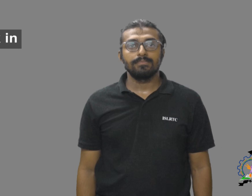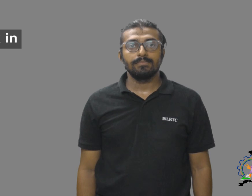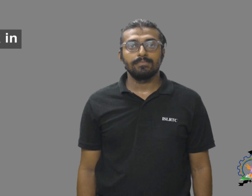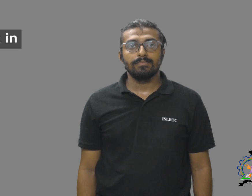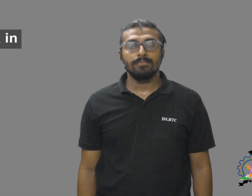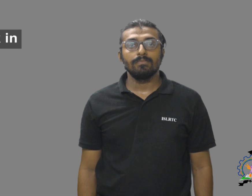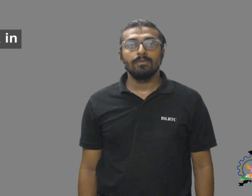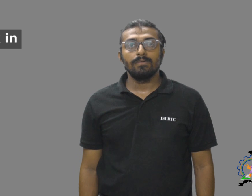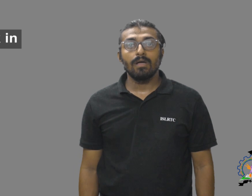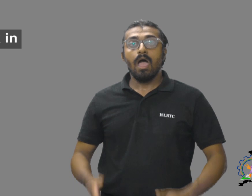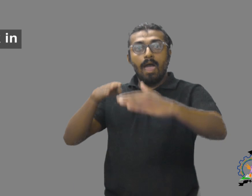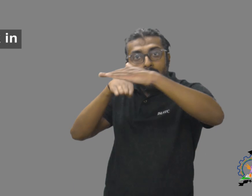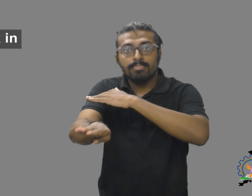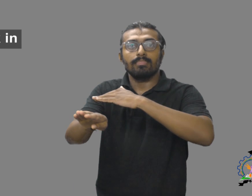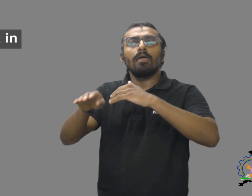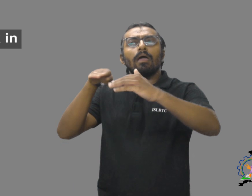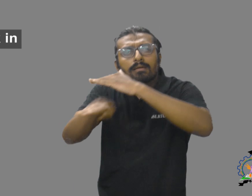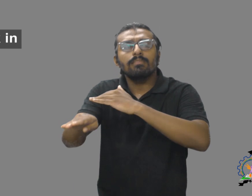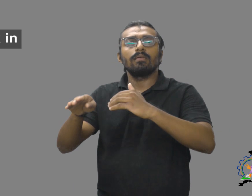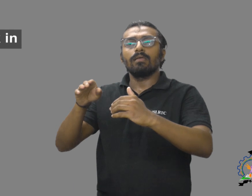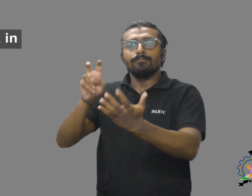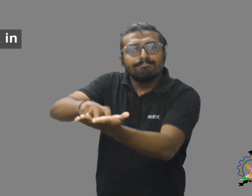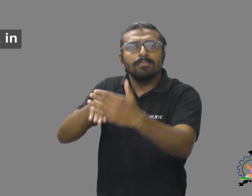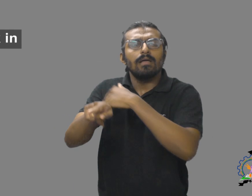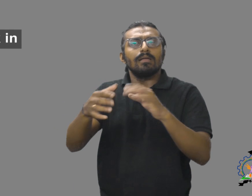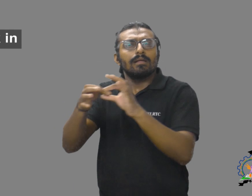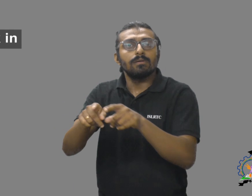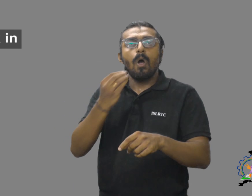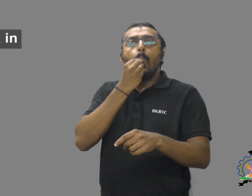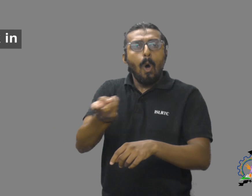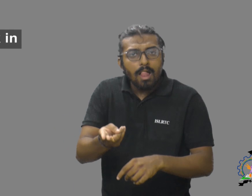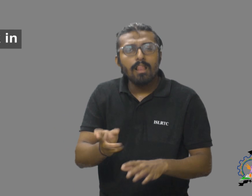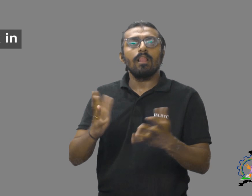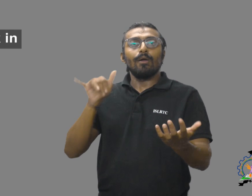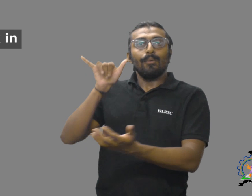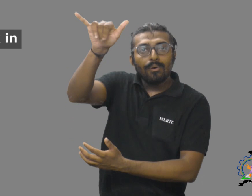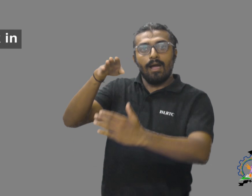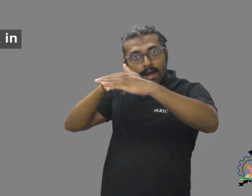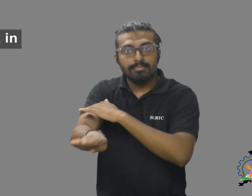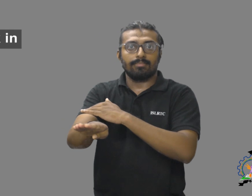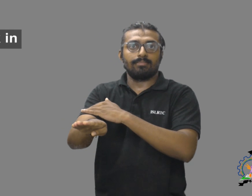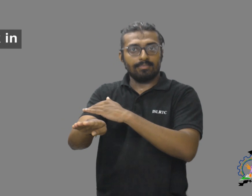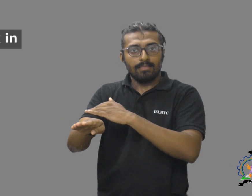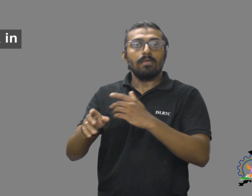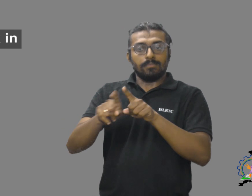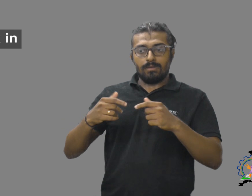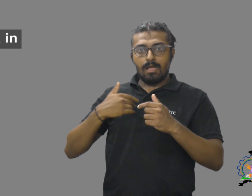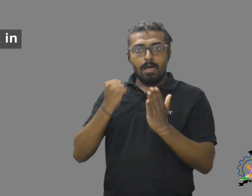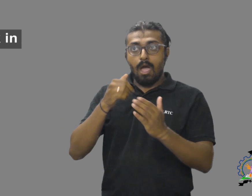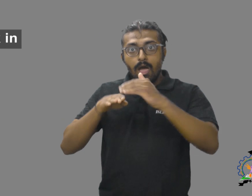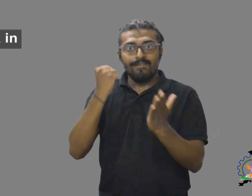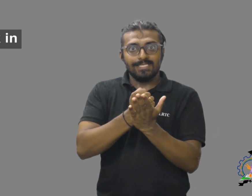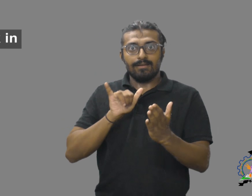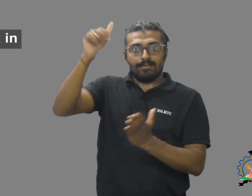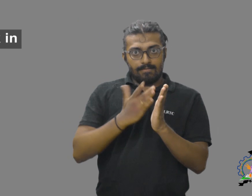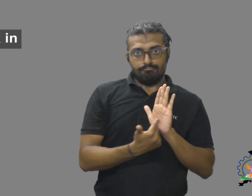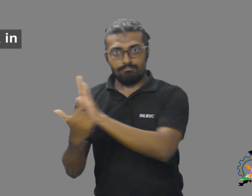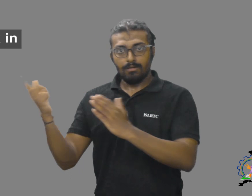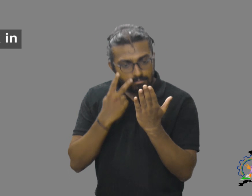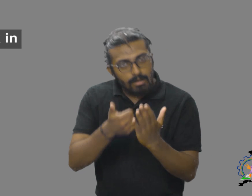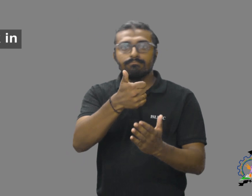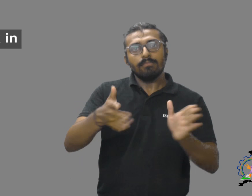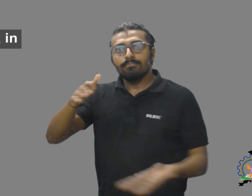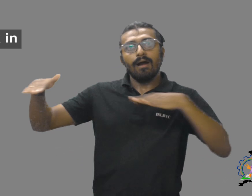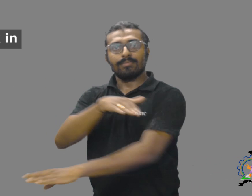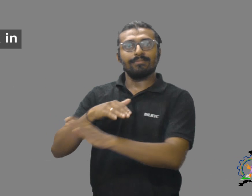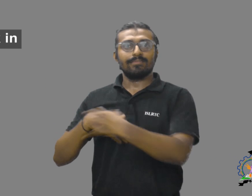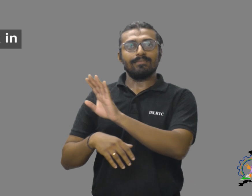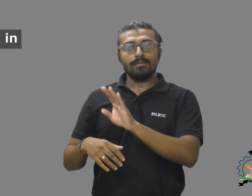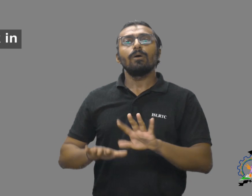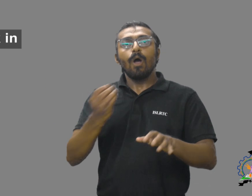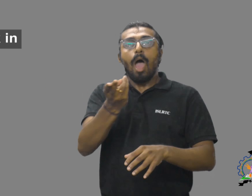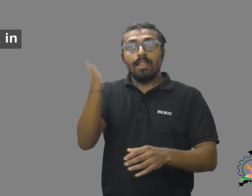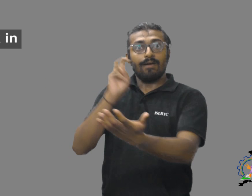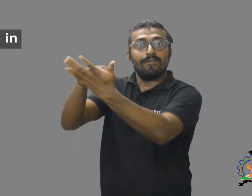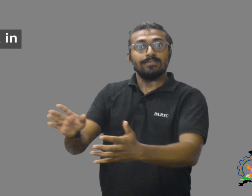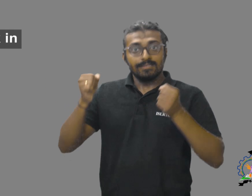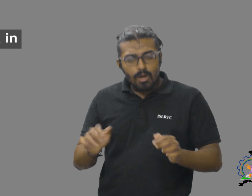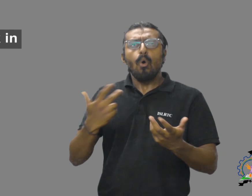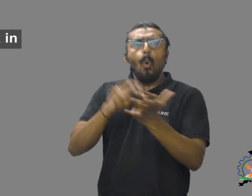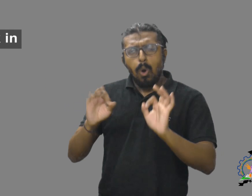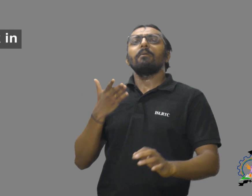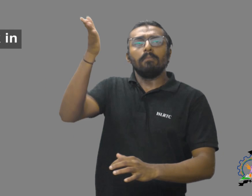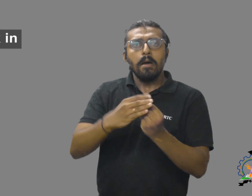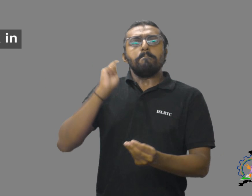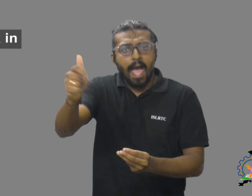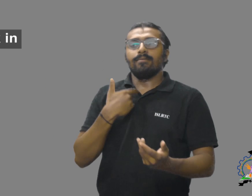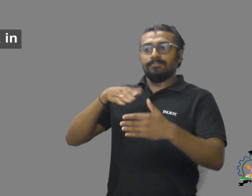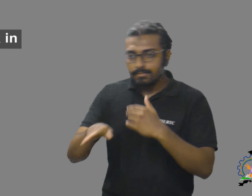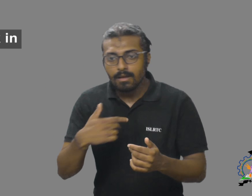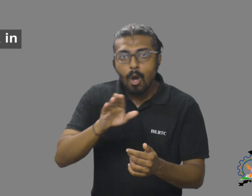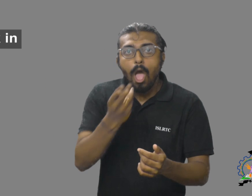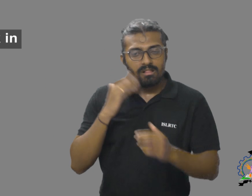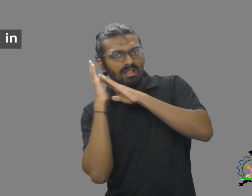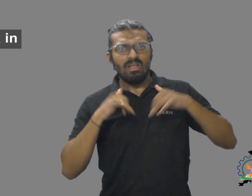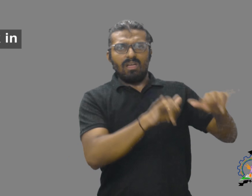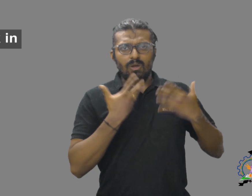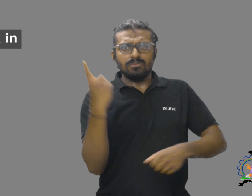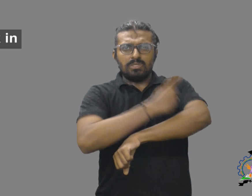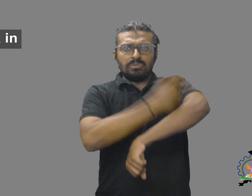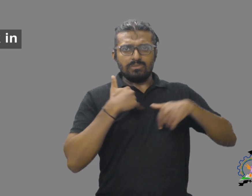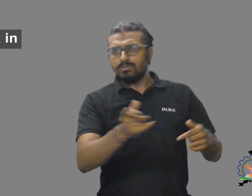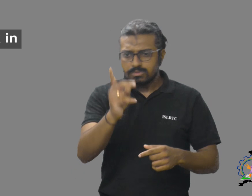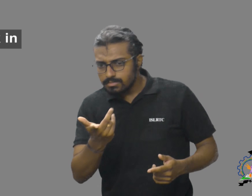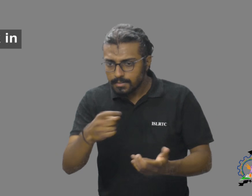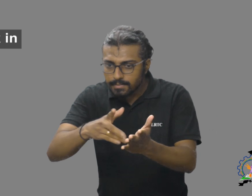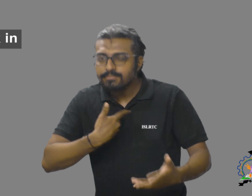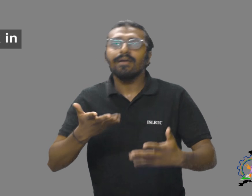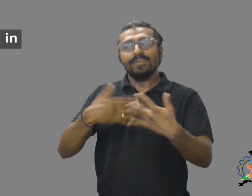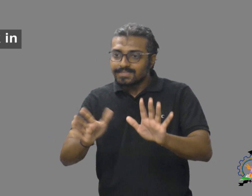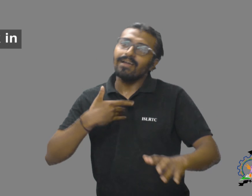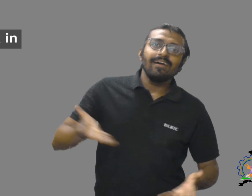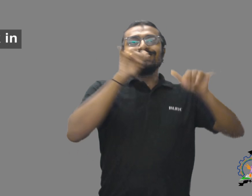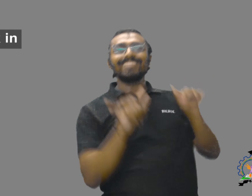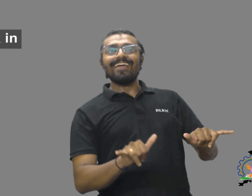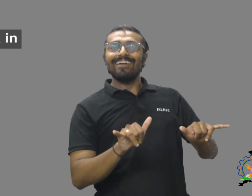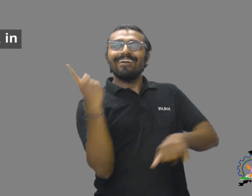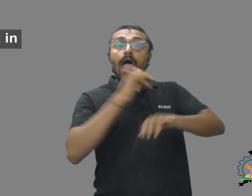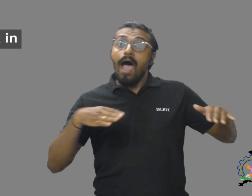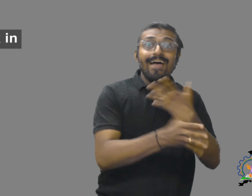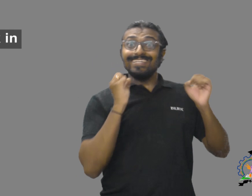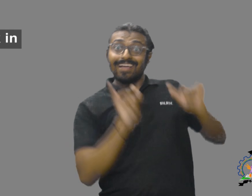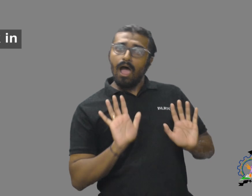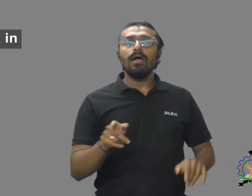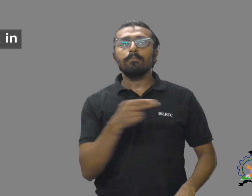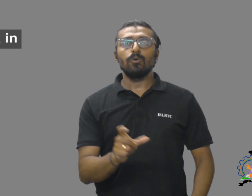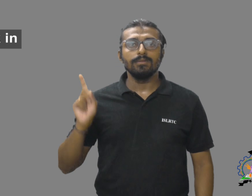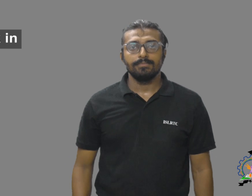Check in